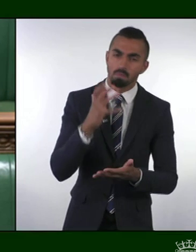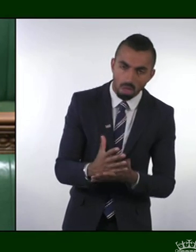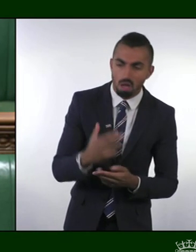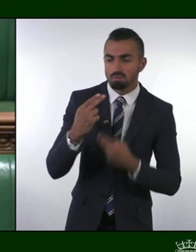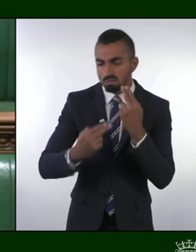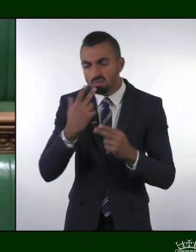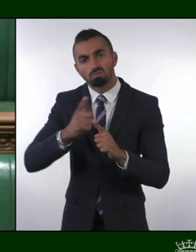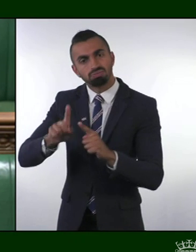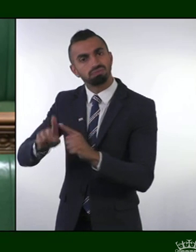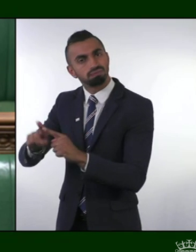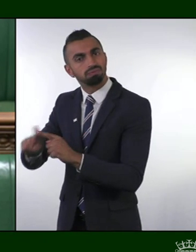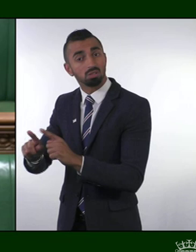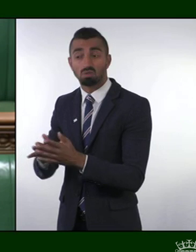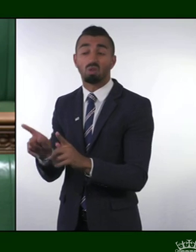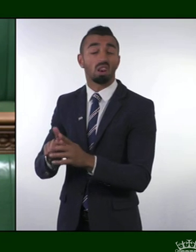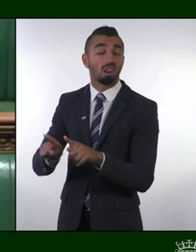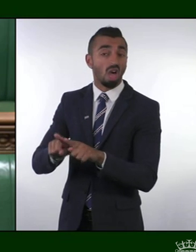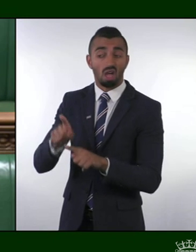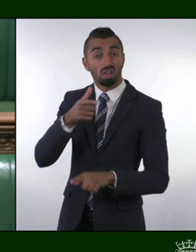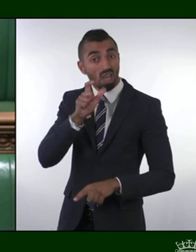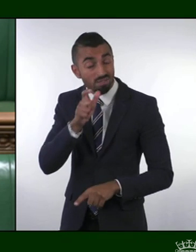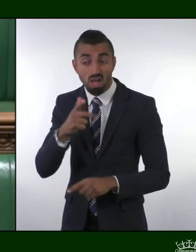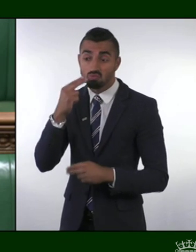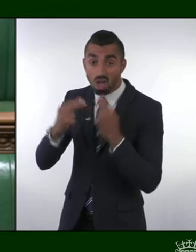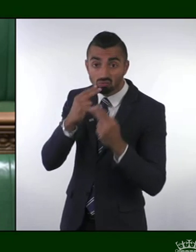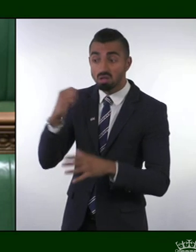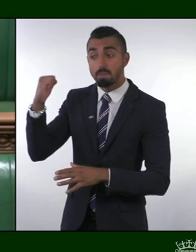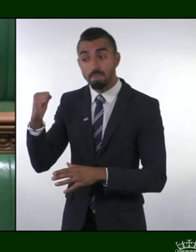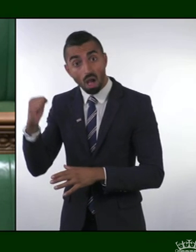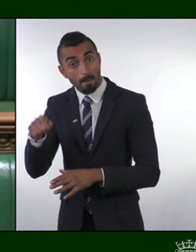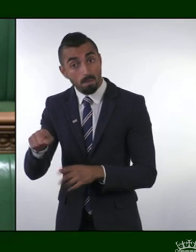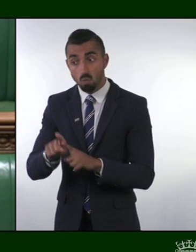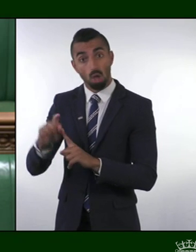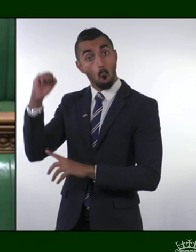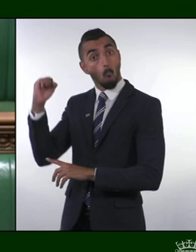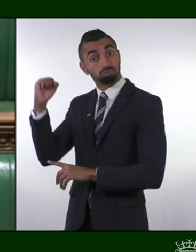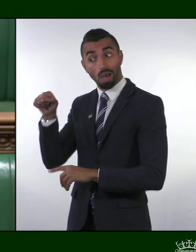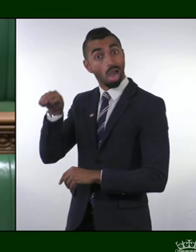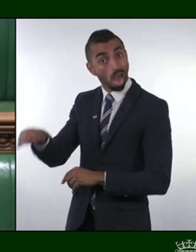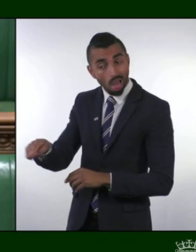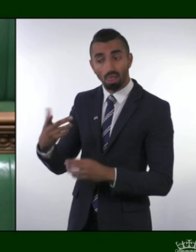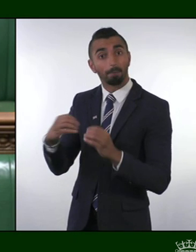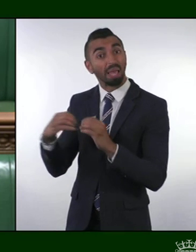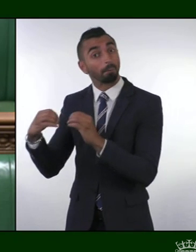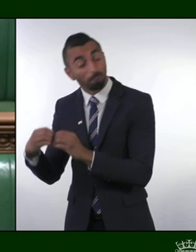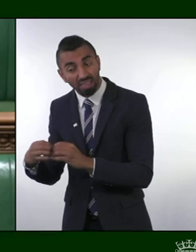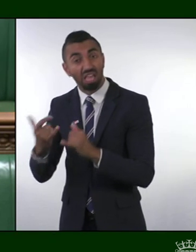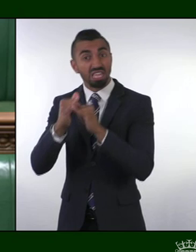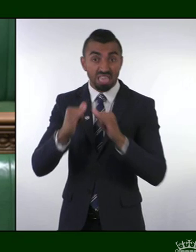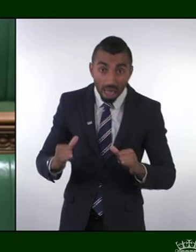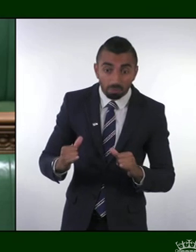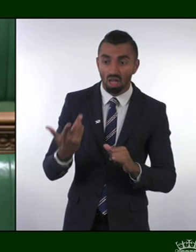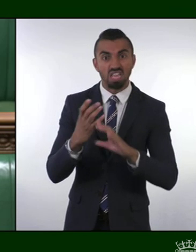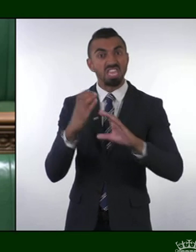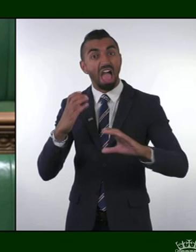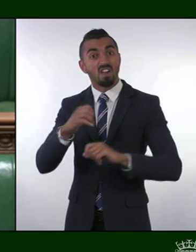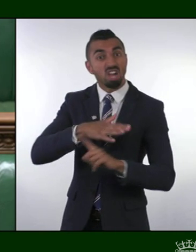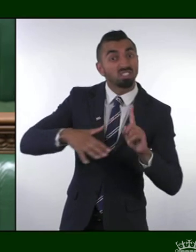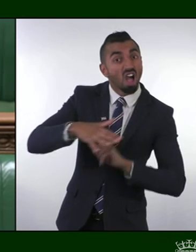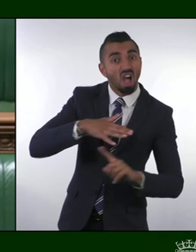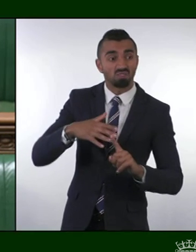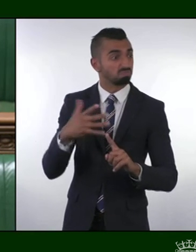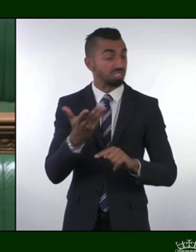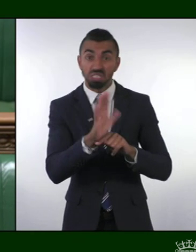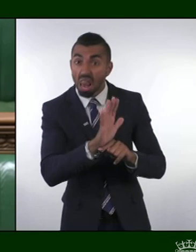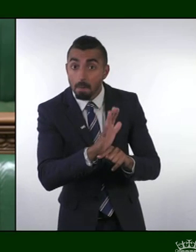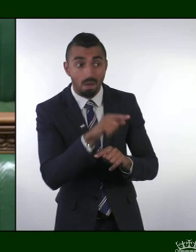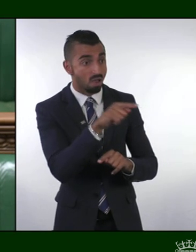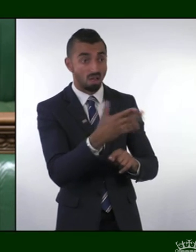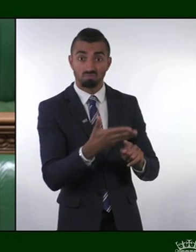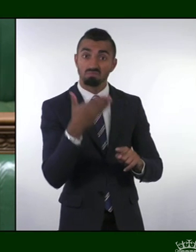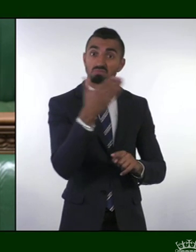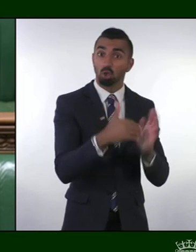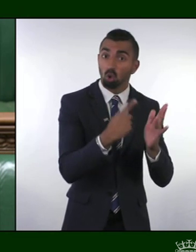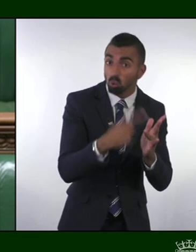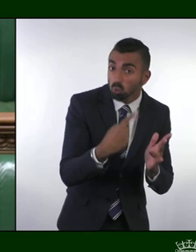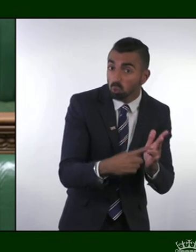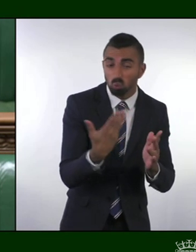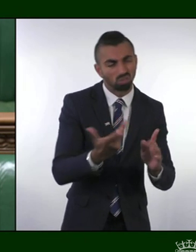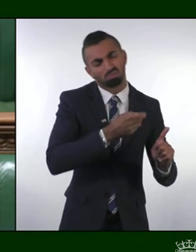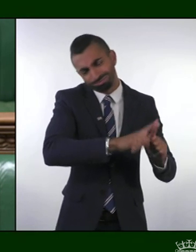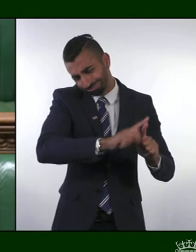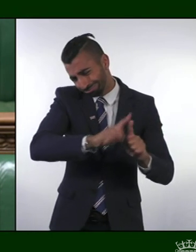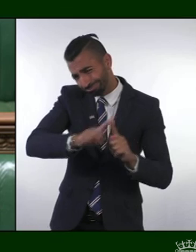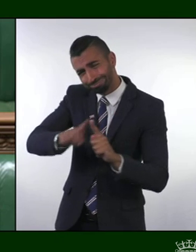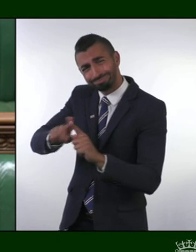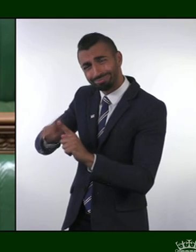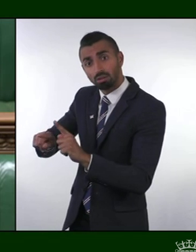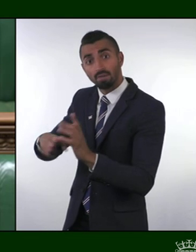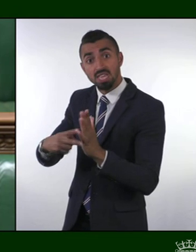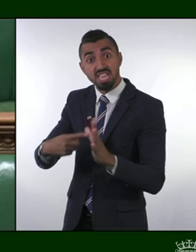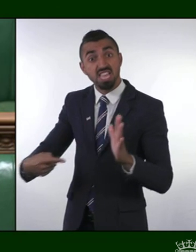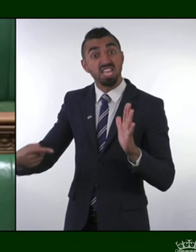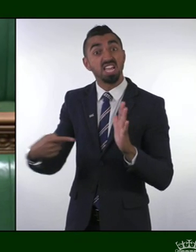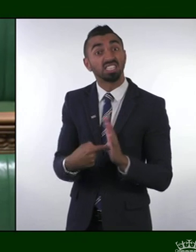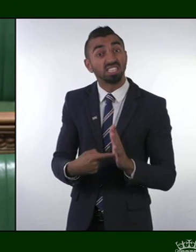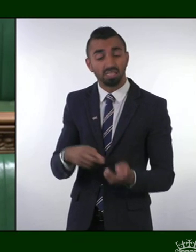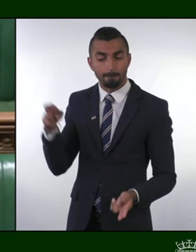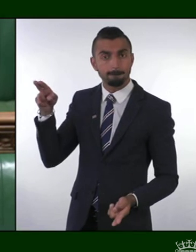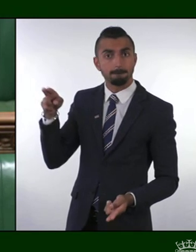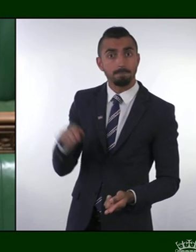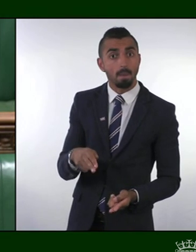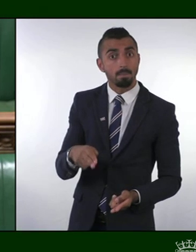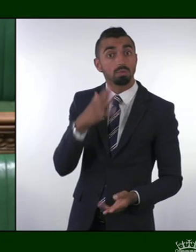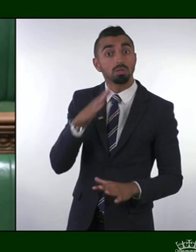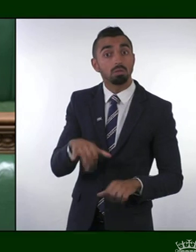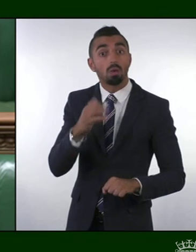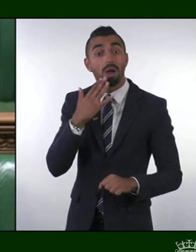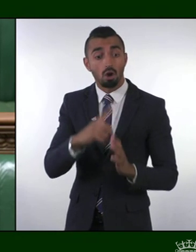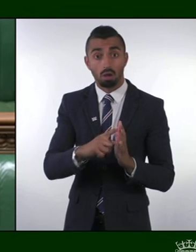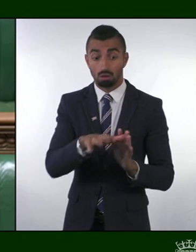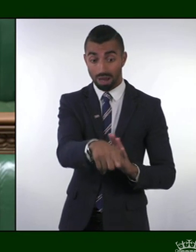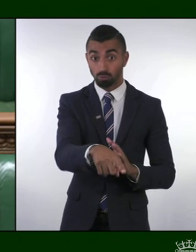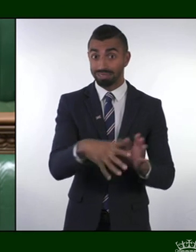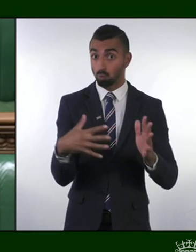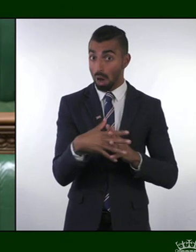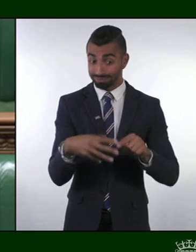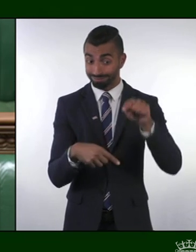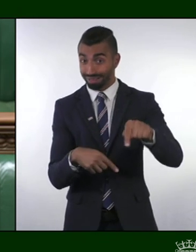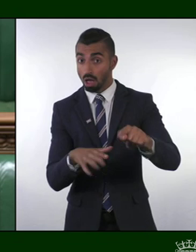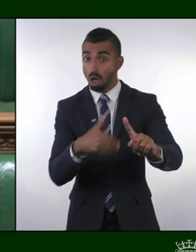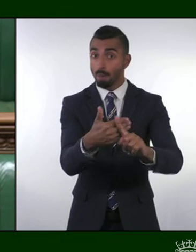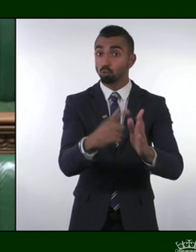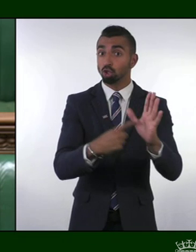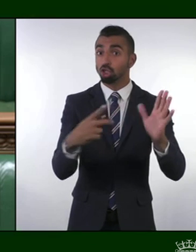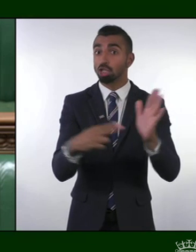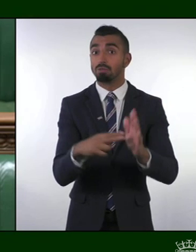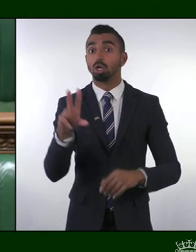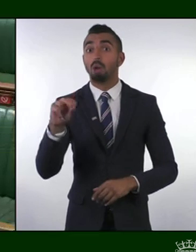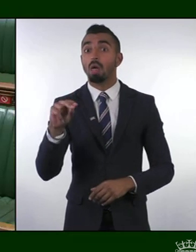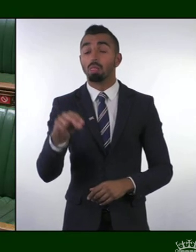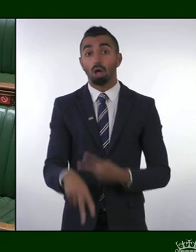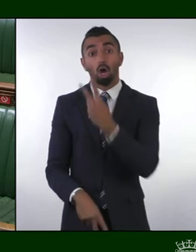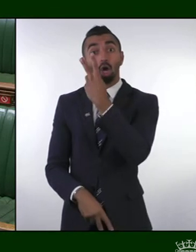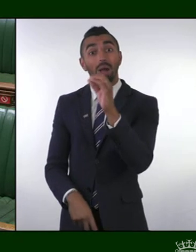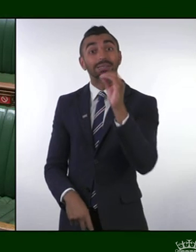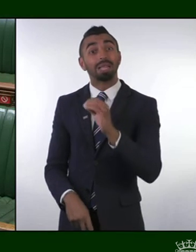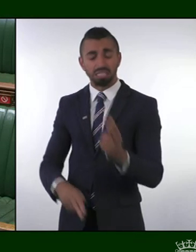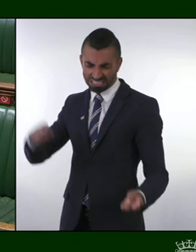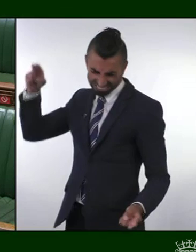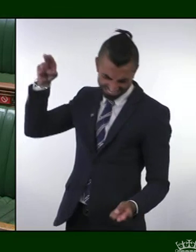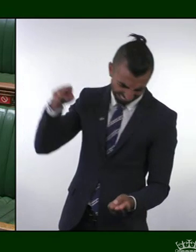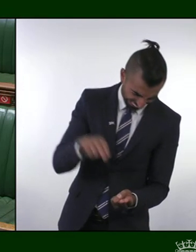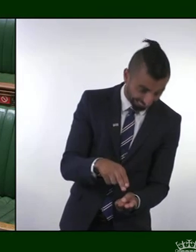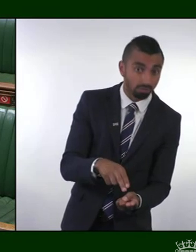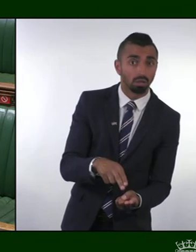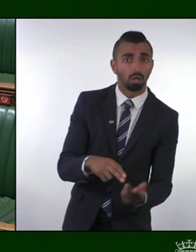Eat-in or hot takeaway food from restaurants, cafés and pubs; accommodation in hotels, B&Bs, campsites and caravan sites; attractions like cinemas, theme parks and zoos—all these and more will see VAT reduced, from next Wednesday until 12 January, from 20% to 5%.